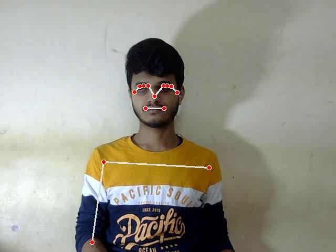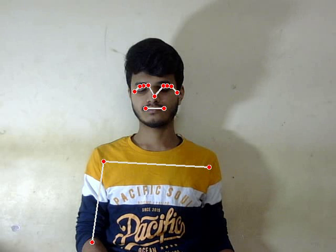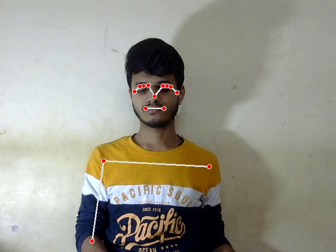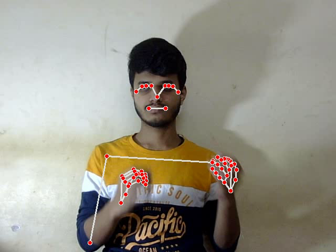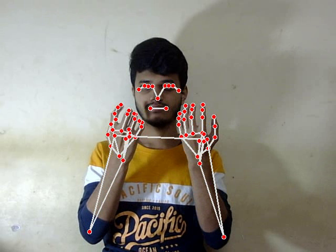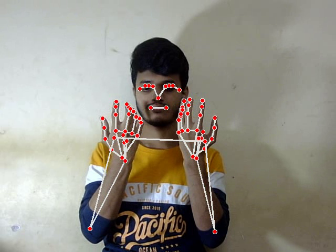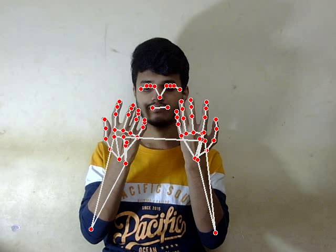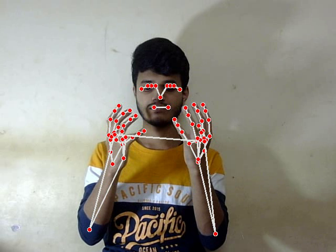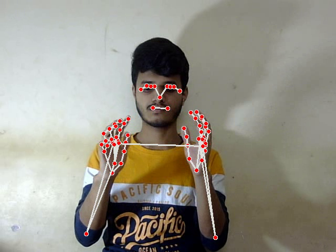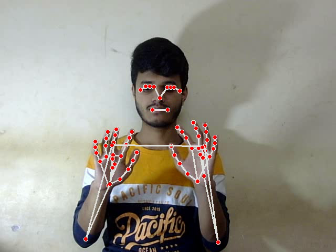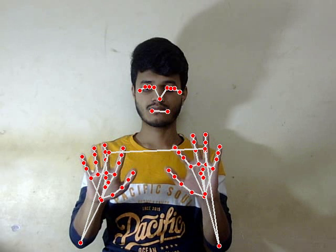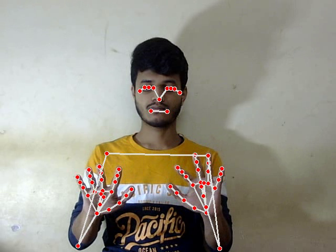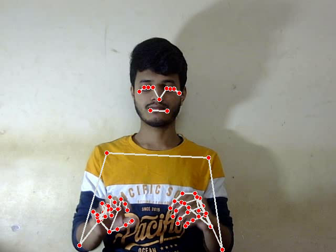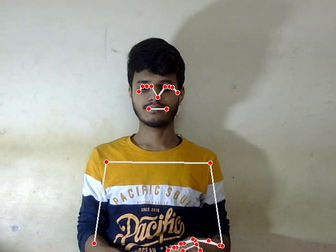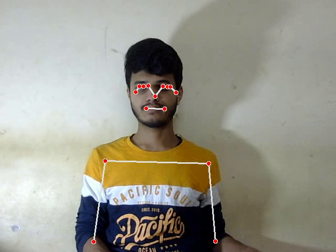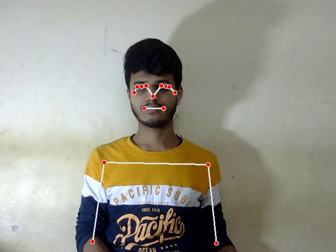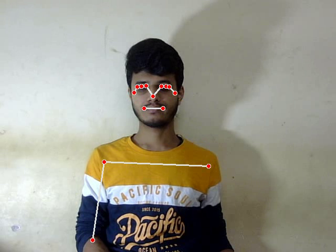finish